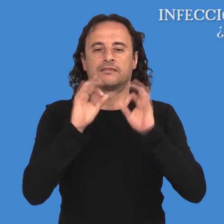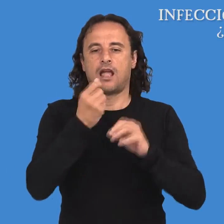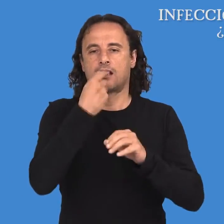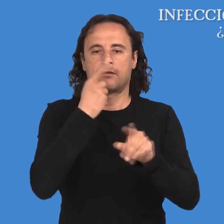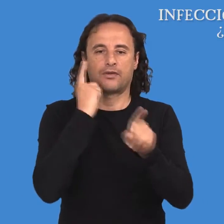droga